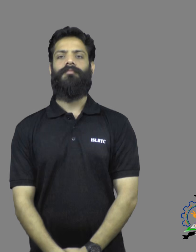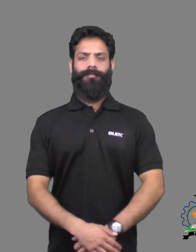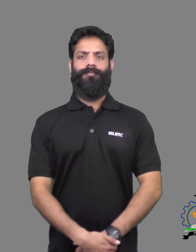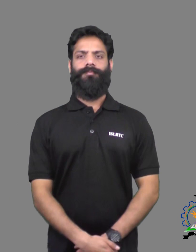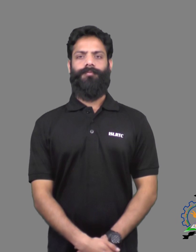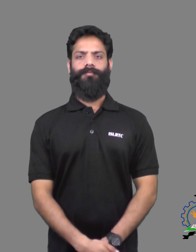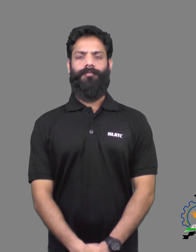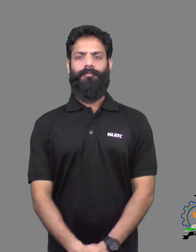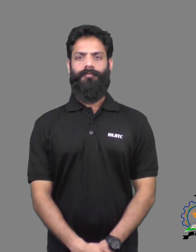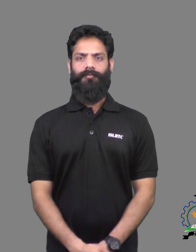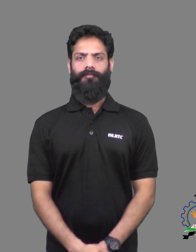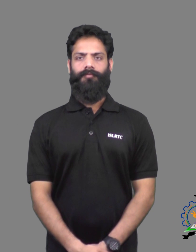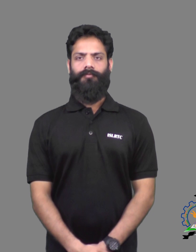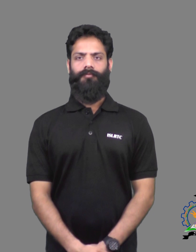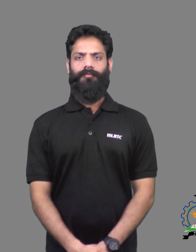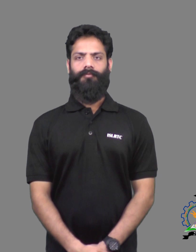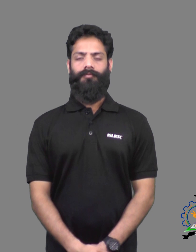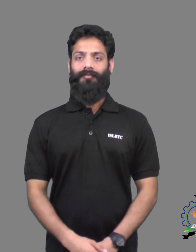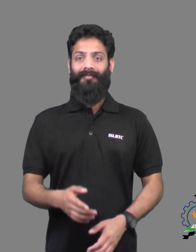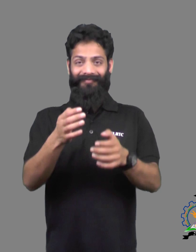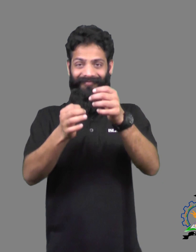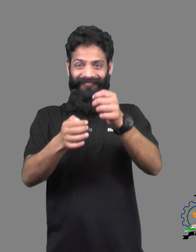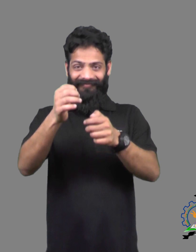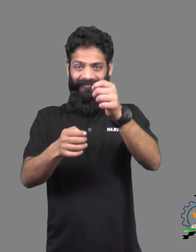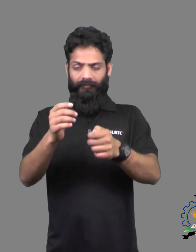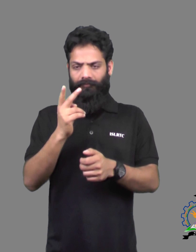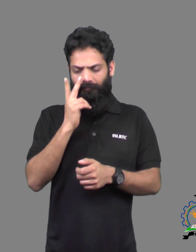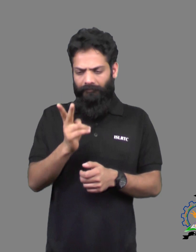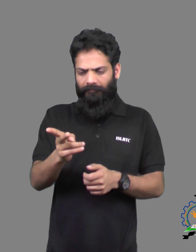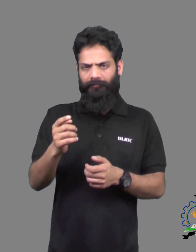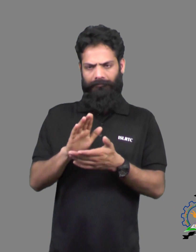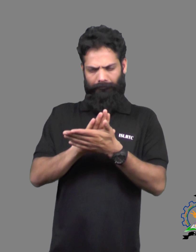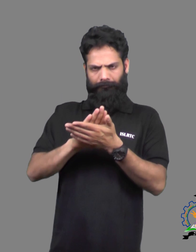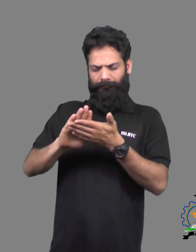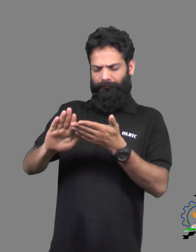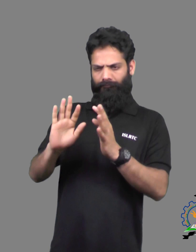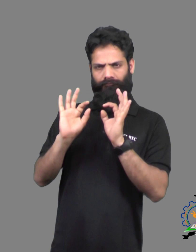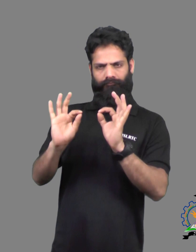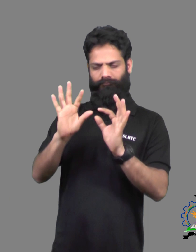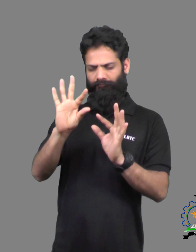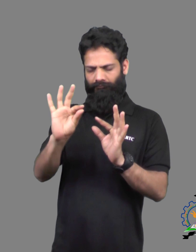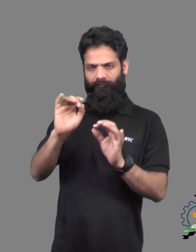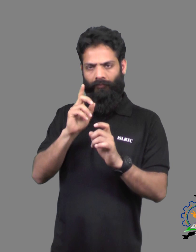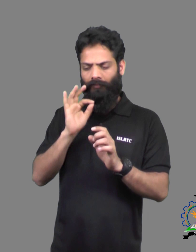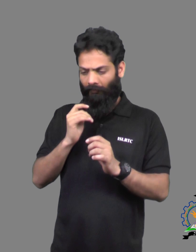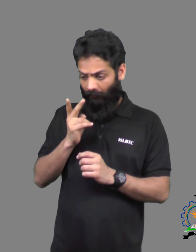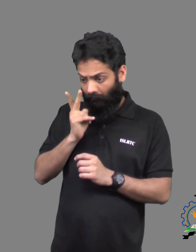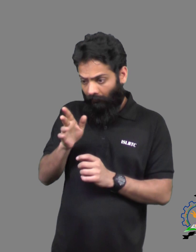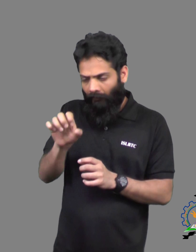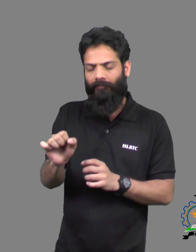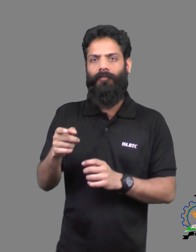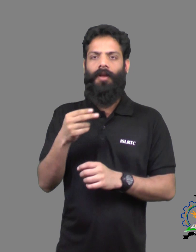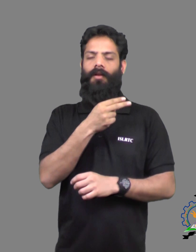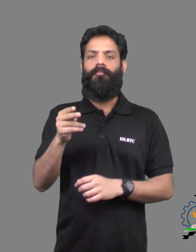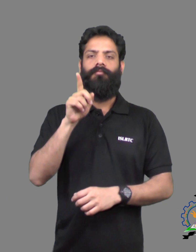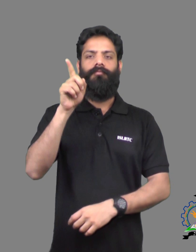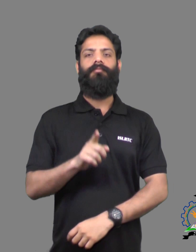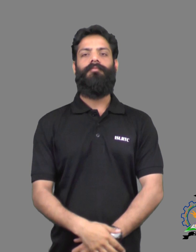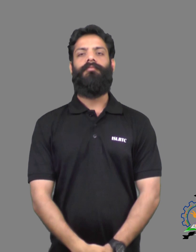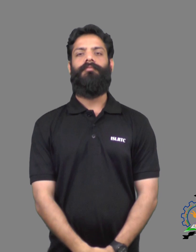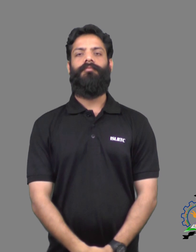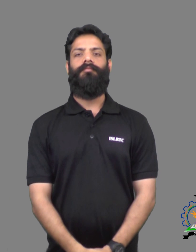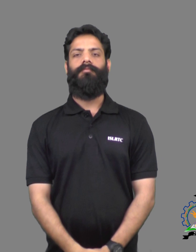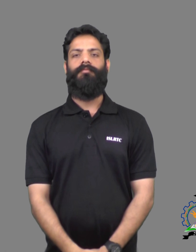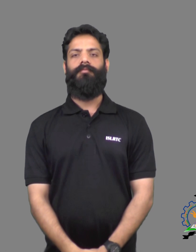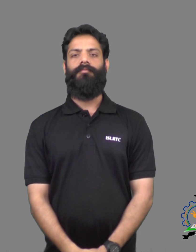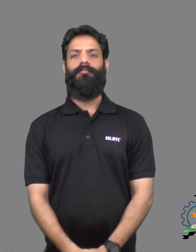Appearance